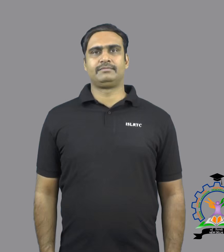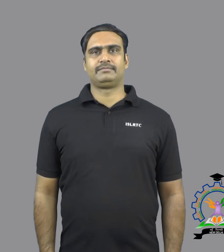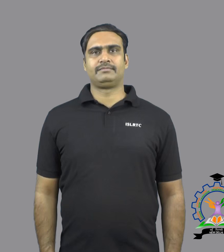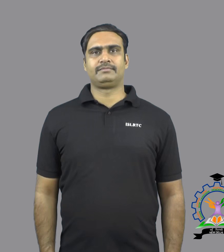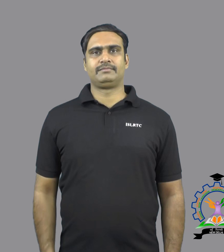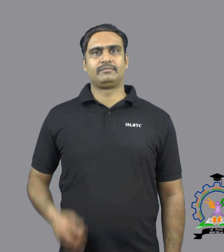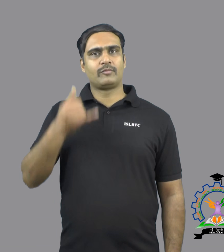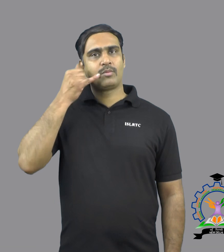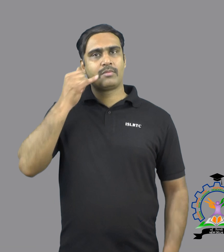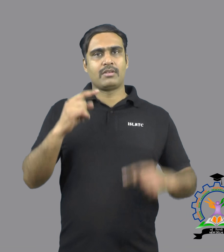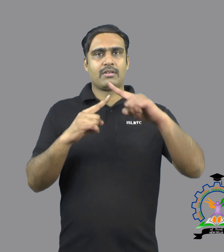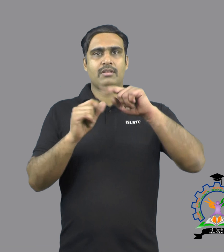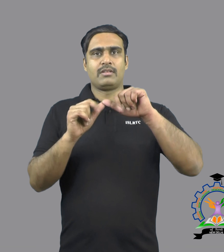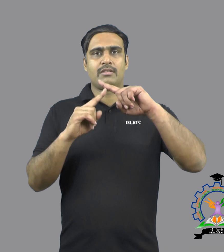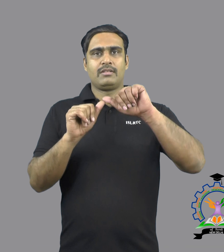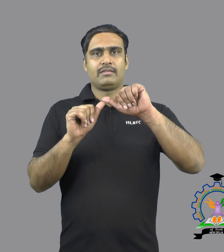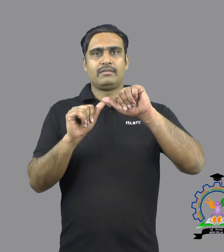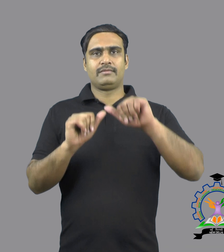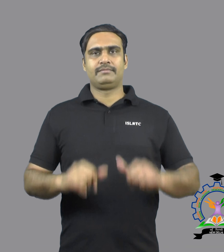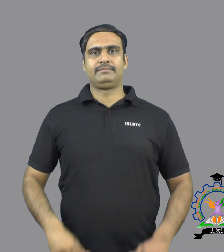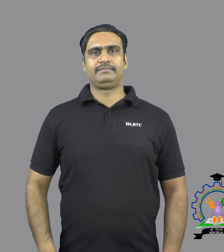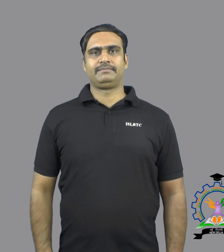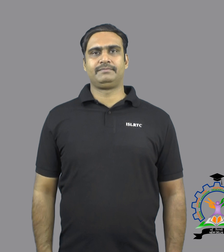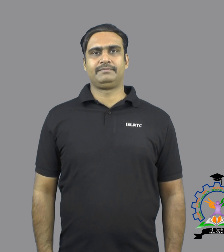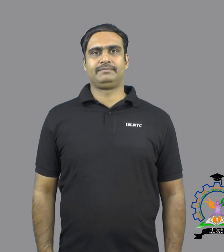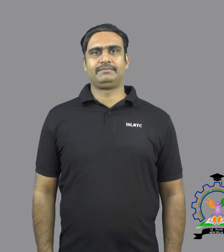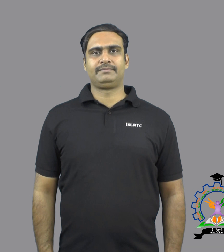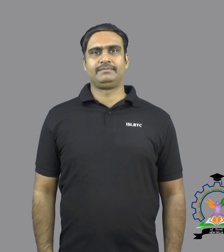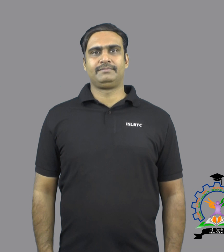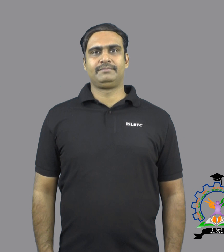Tata Mobile